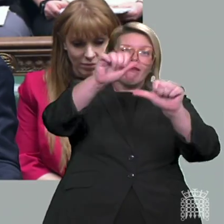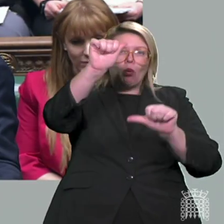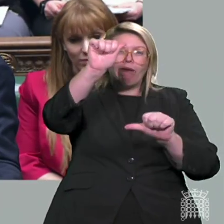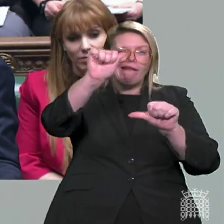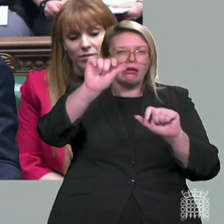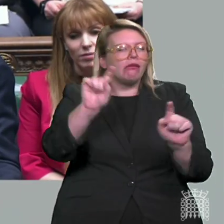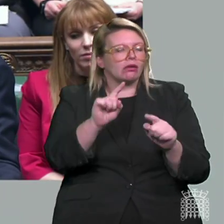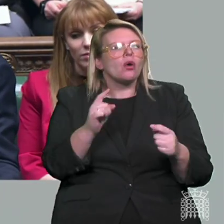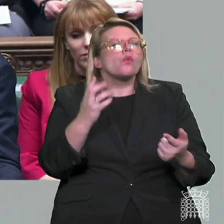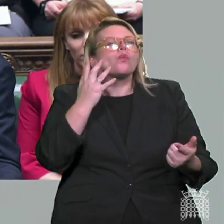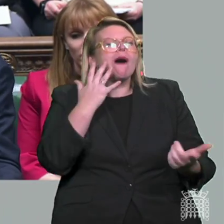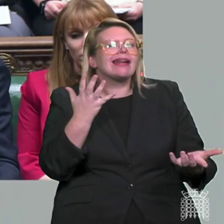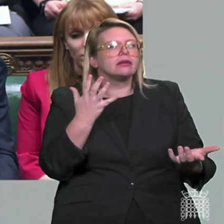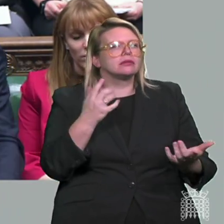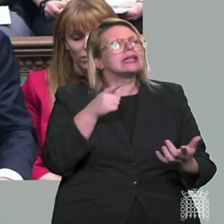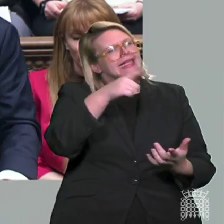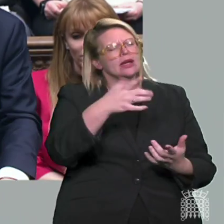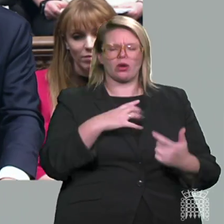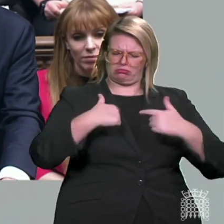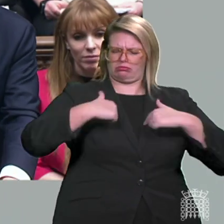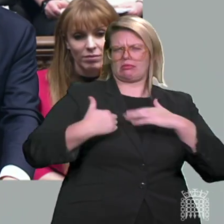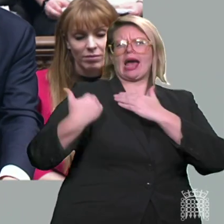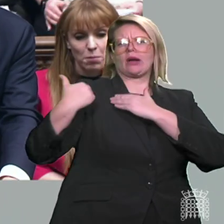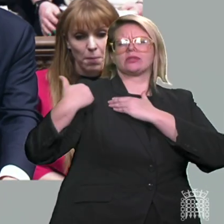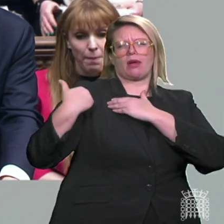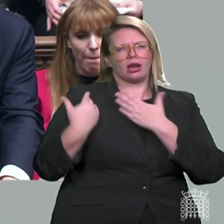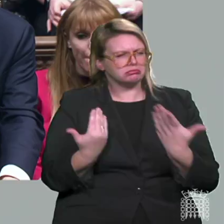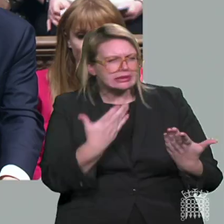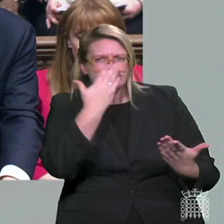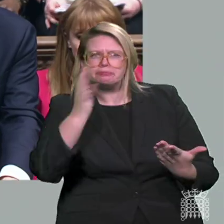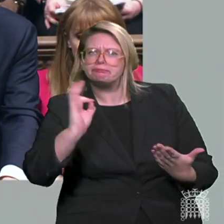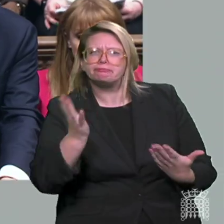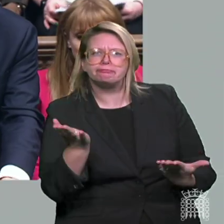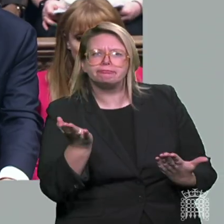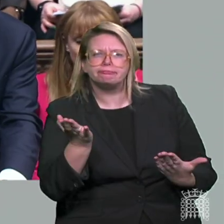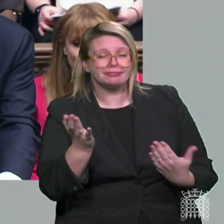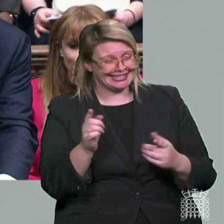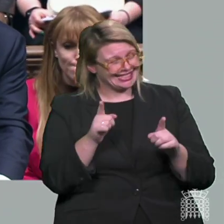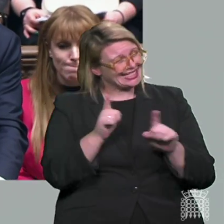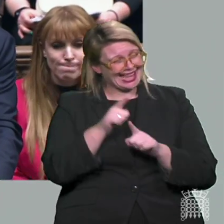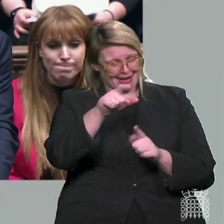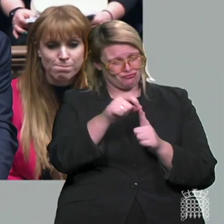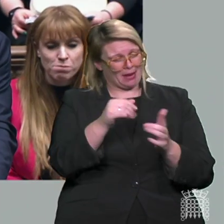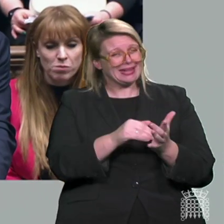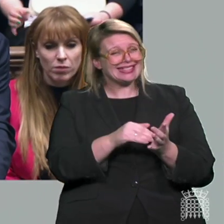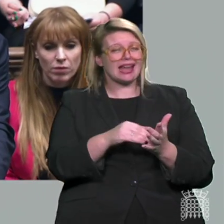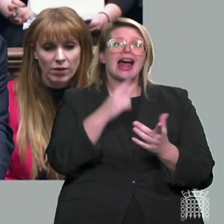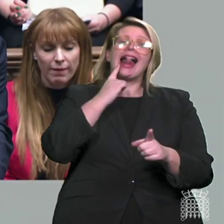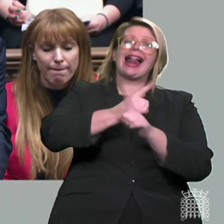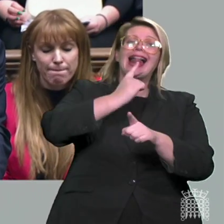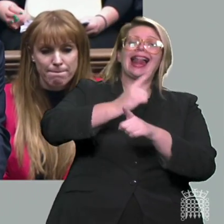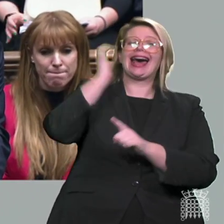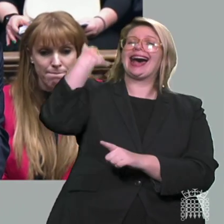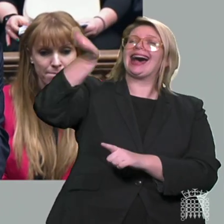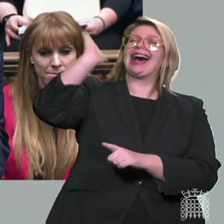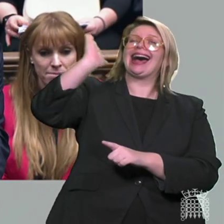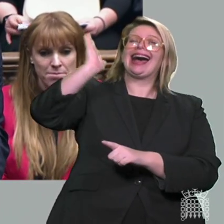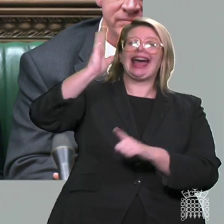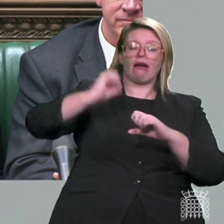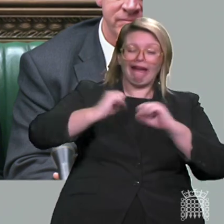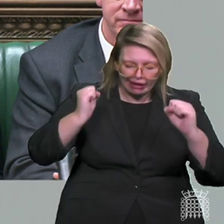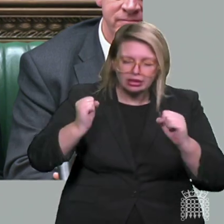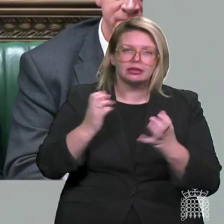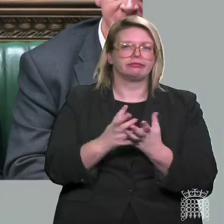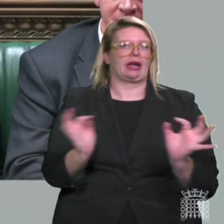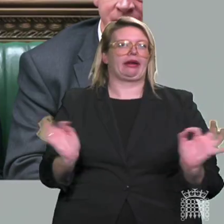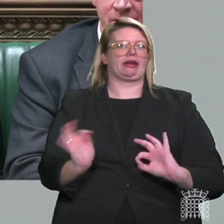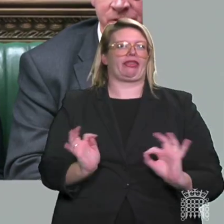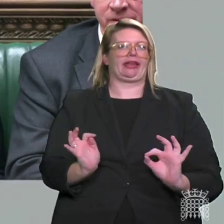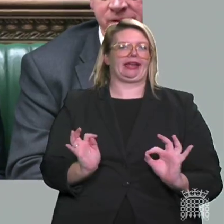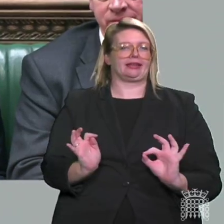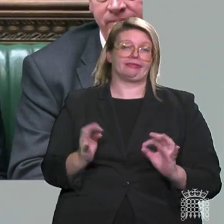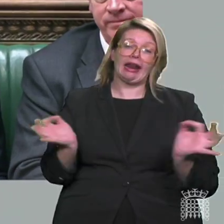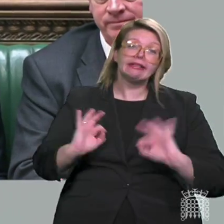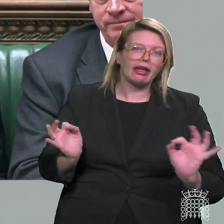So much for the accountability he wants. As ever with this Prime Minister, you scratch the surface and you find there is nothing there.